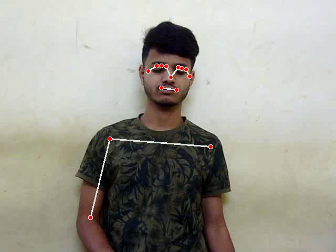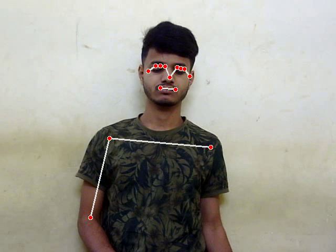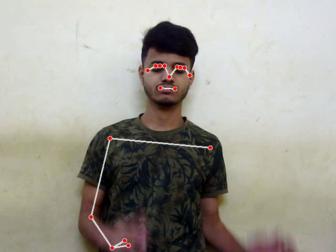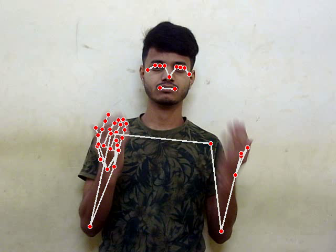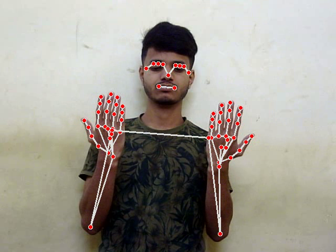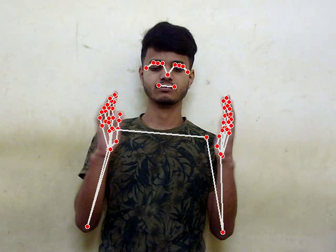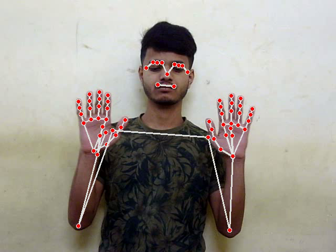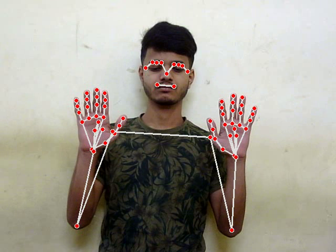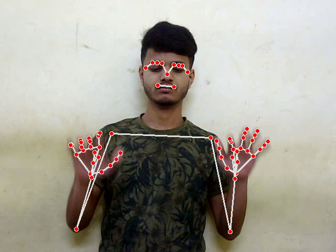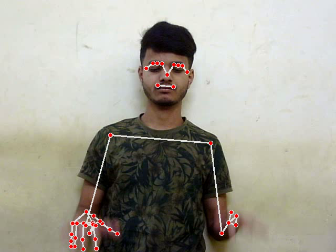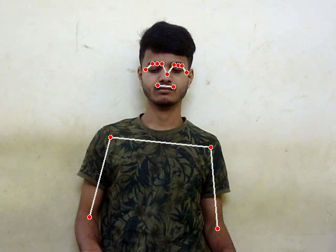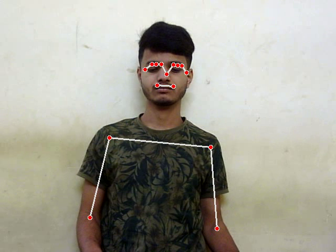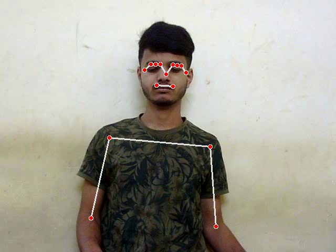do not want